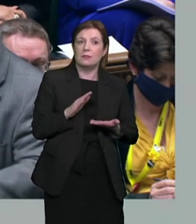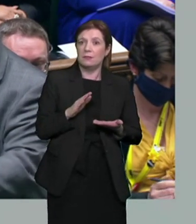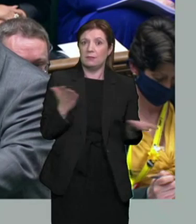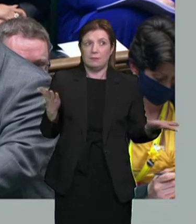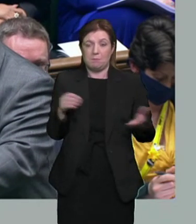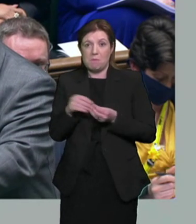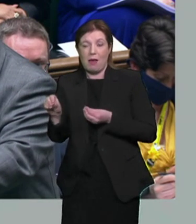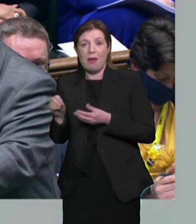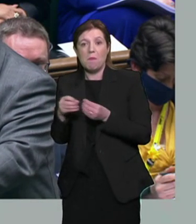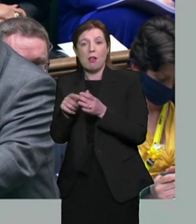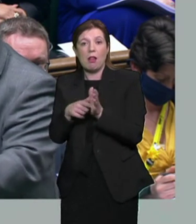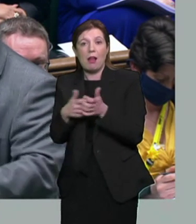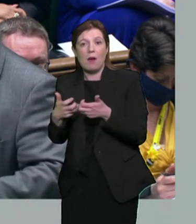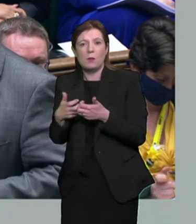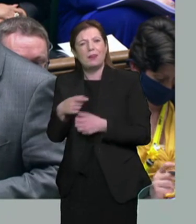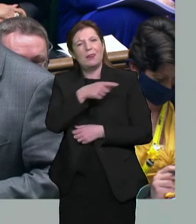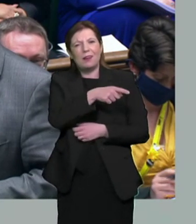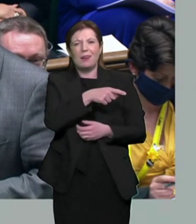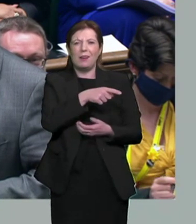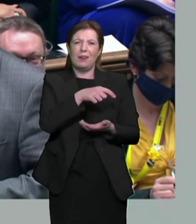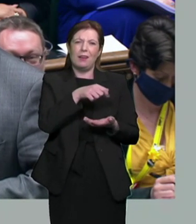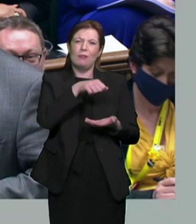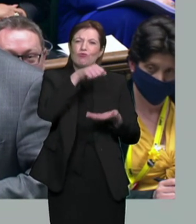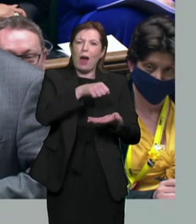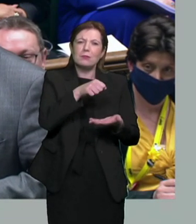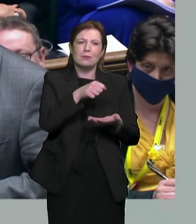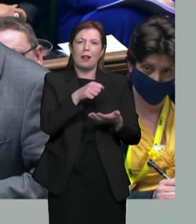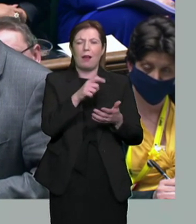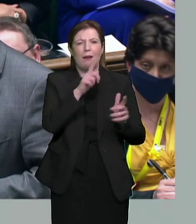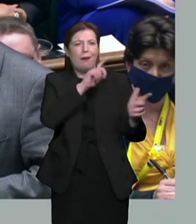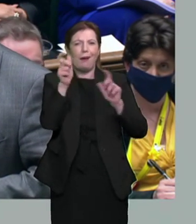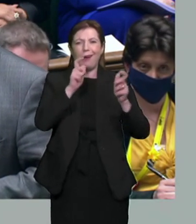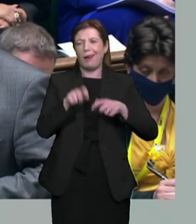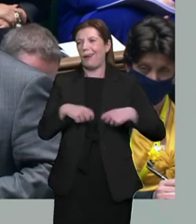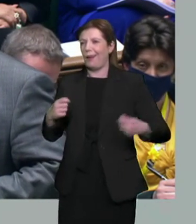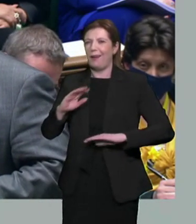The Chancellor needs to ditch the official photographer and listen to Martin Lewis.